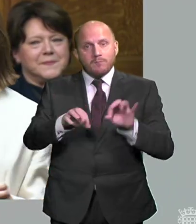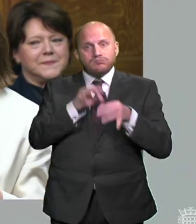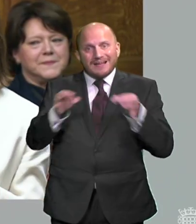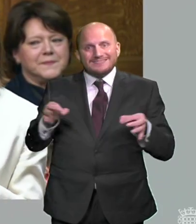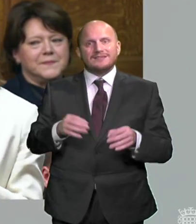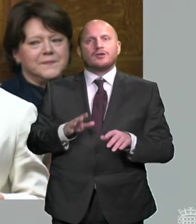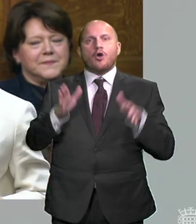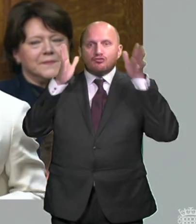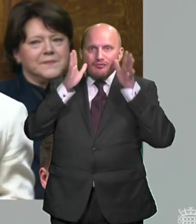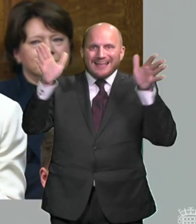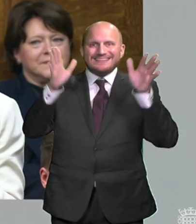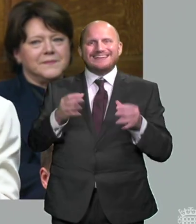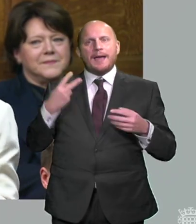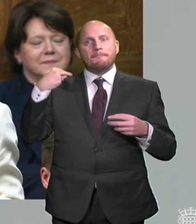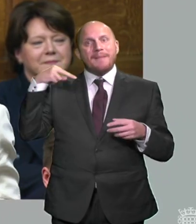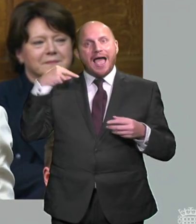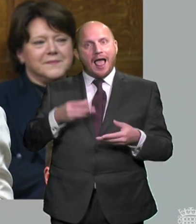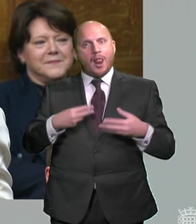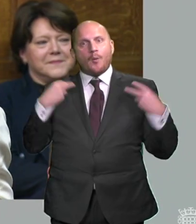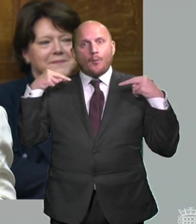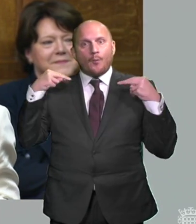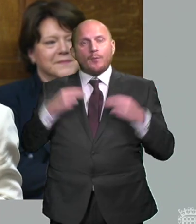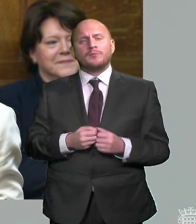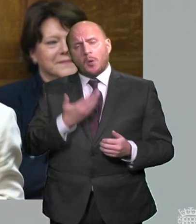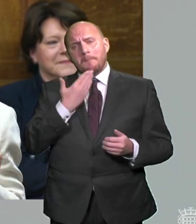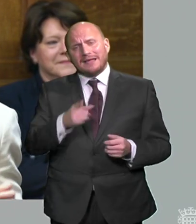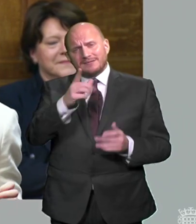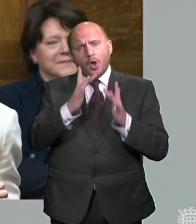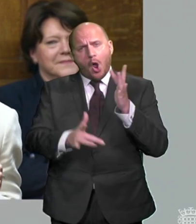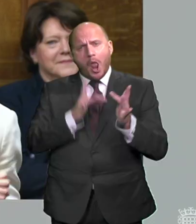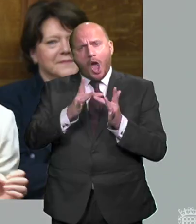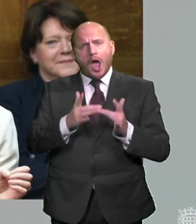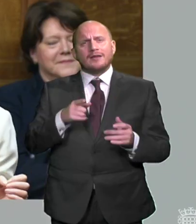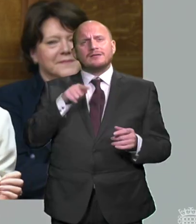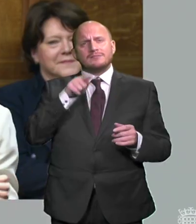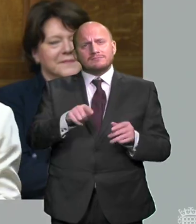Please will the Deputy Prime Minister log on to Hope House Children’s Hospice’s Big Night In this Sunday?